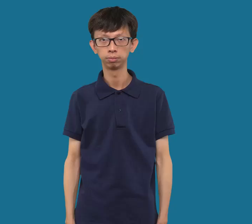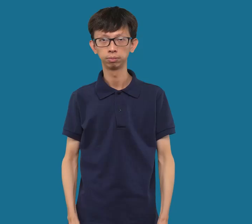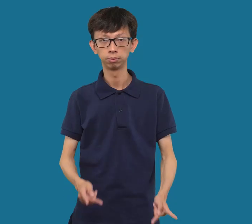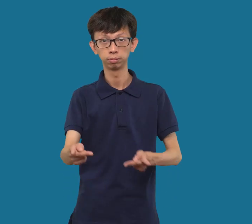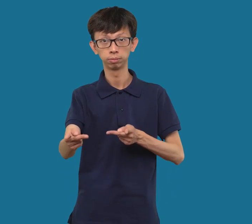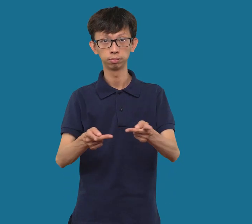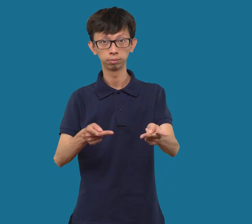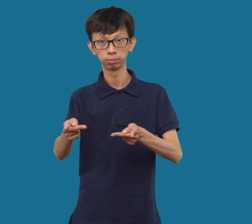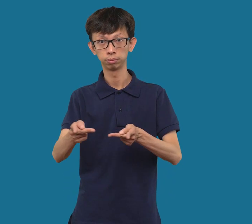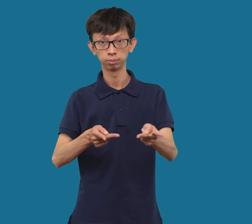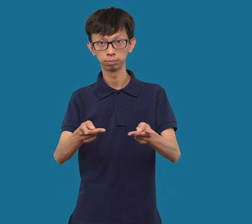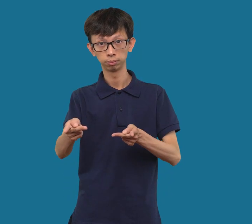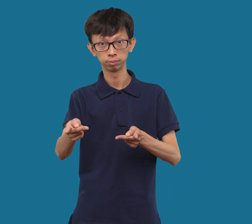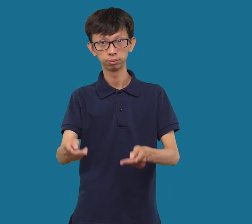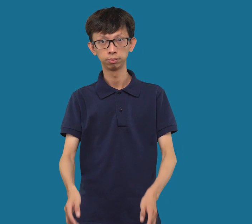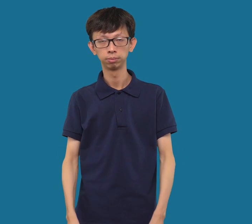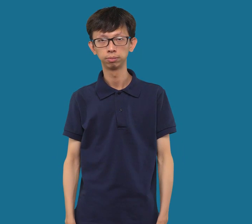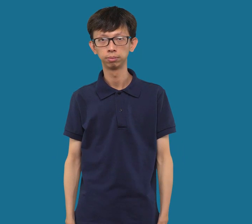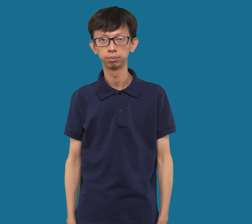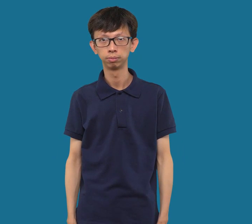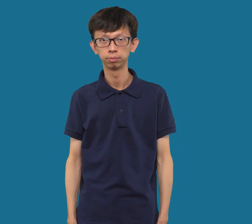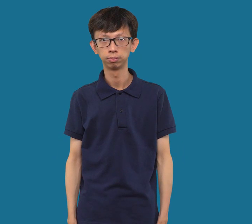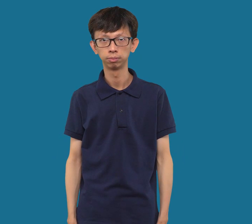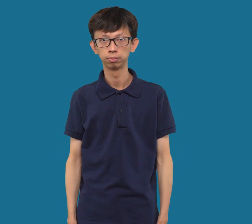điều phối